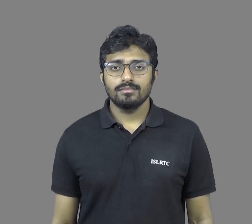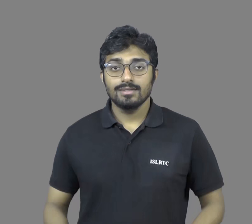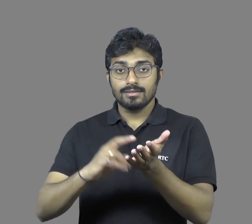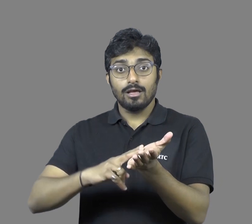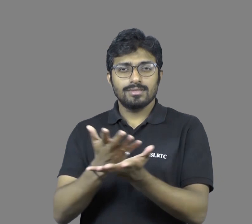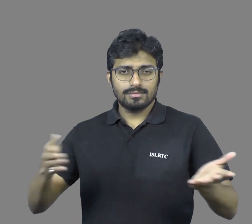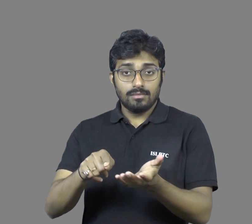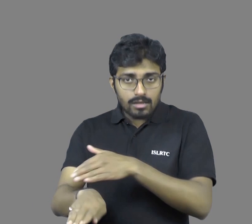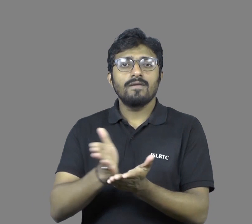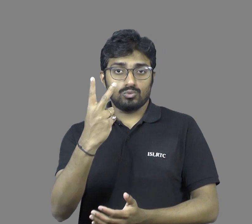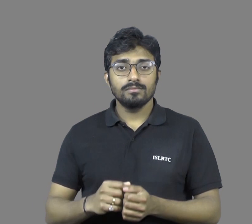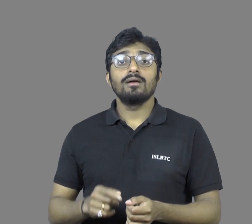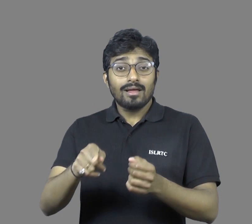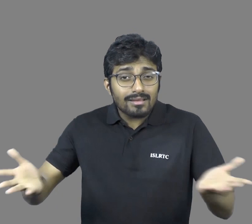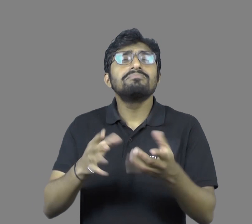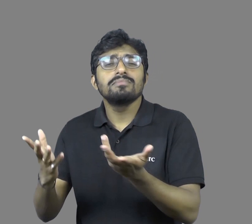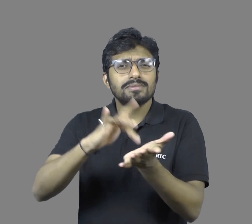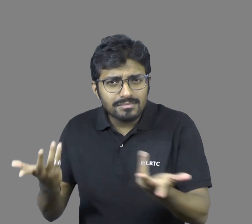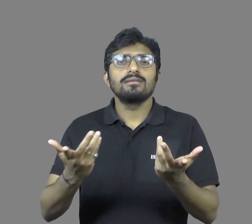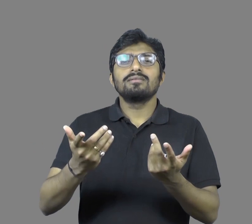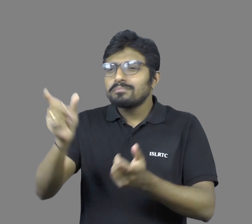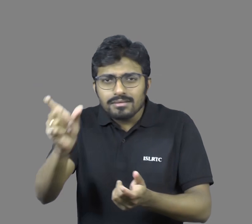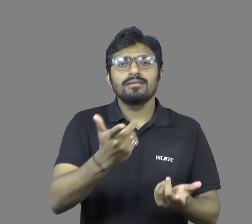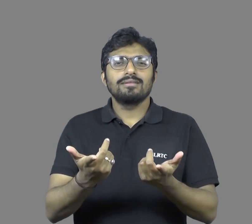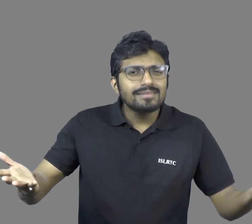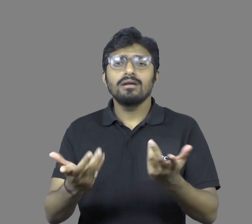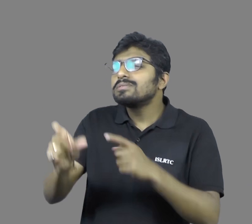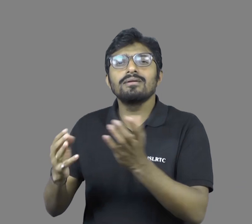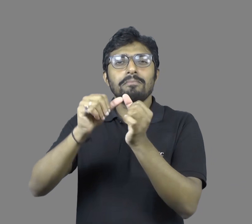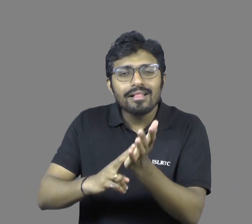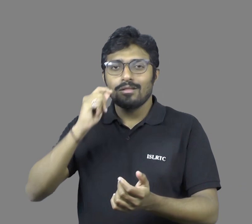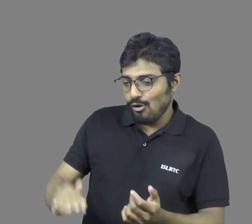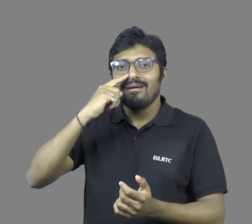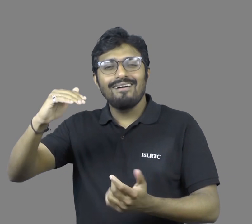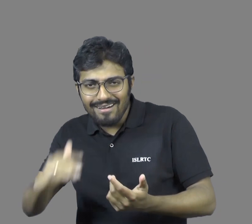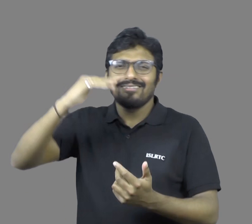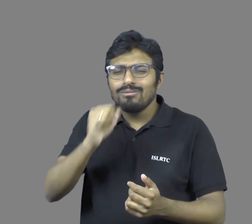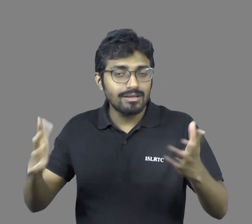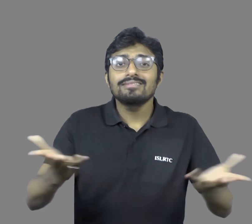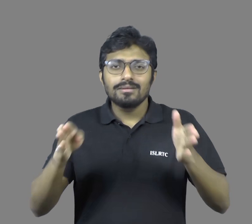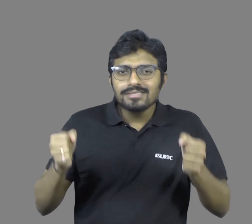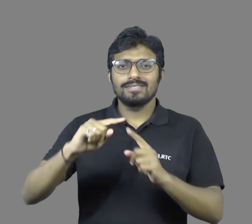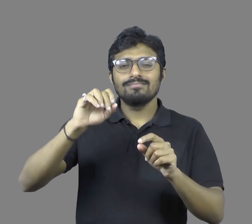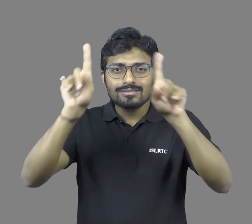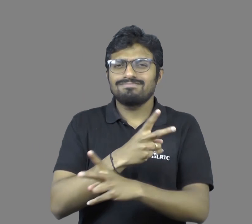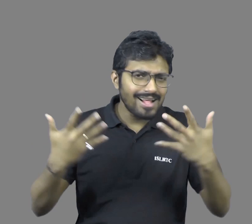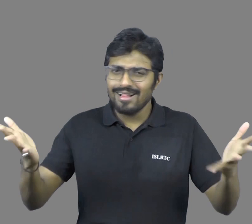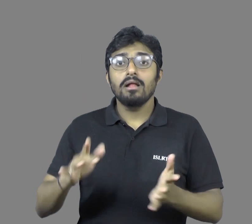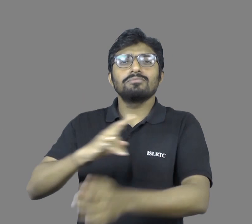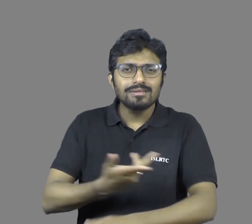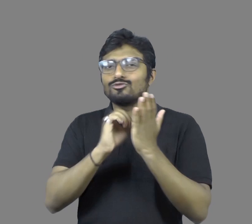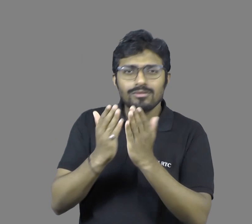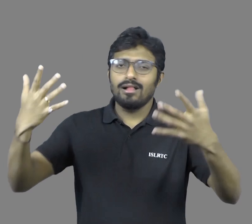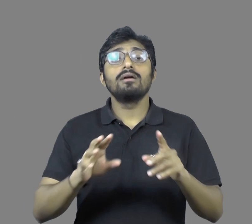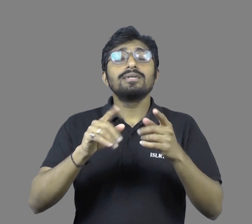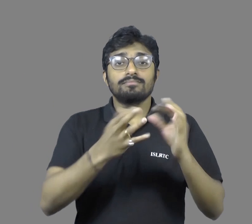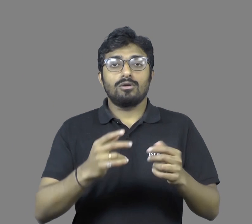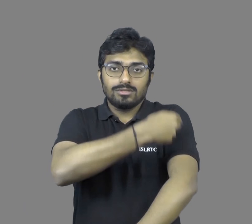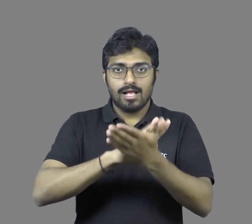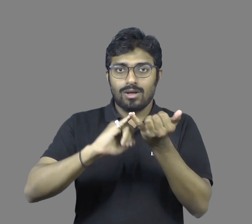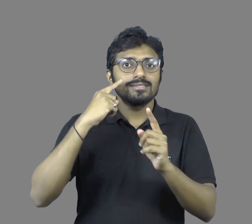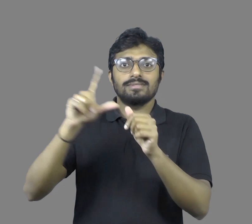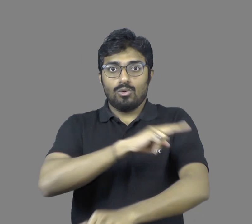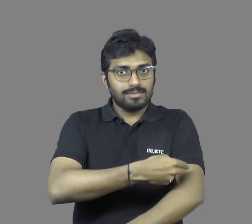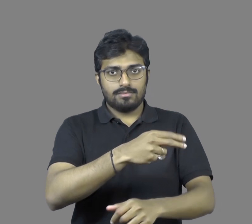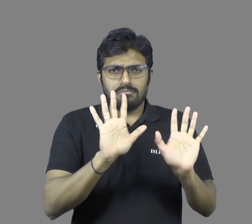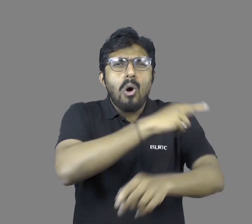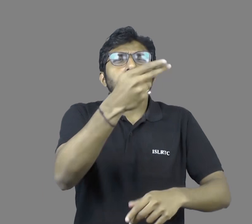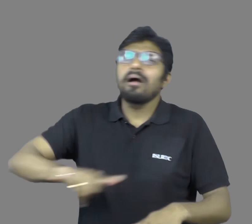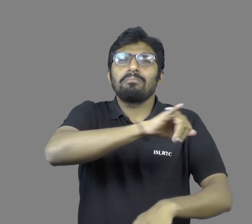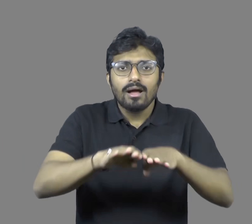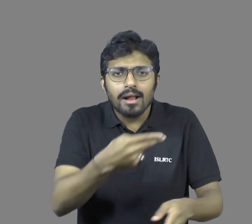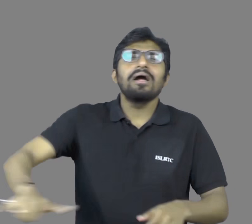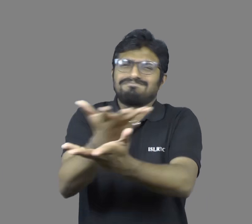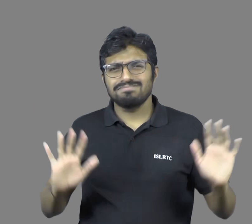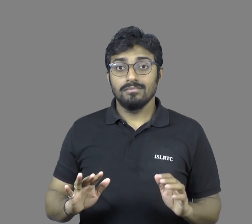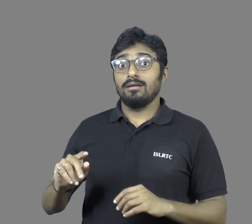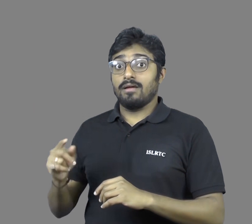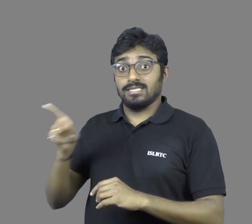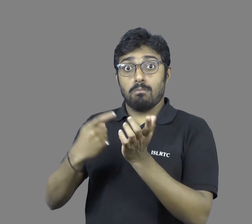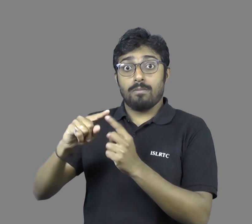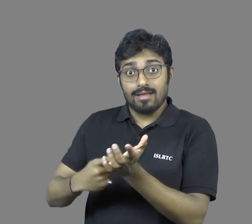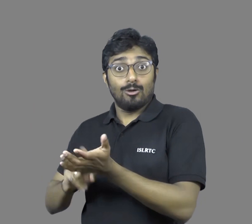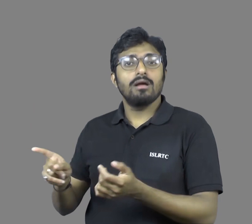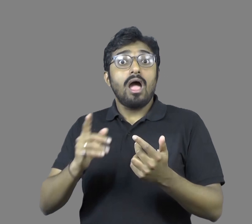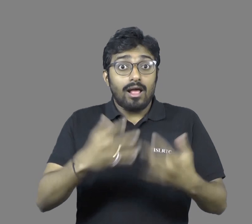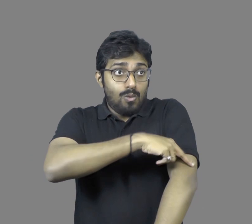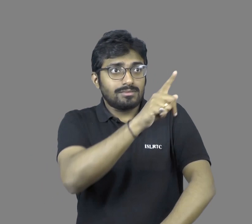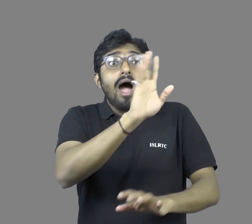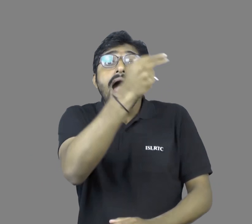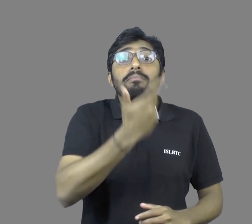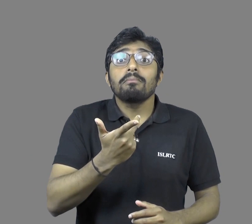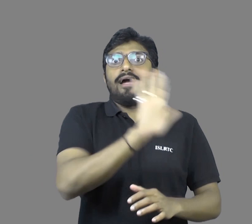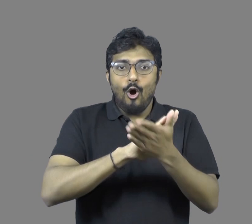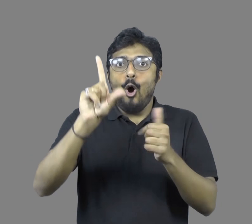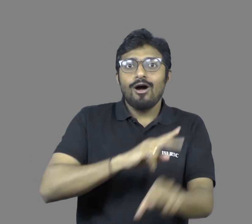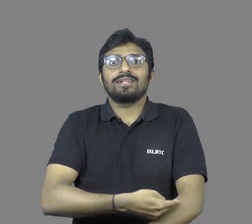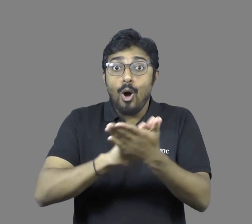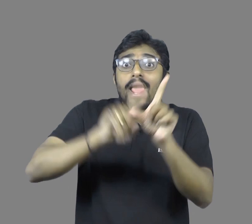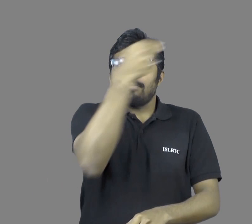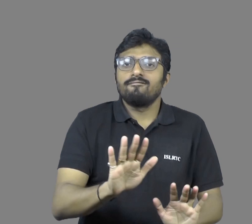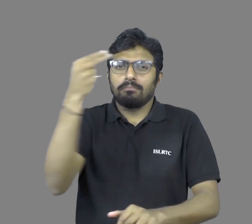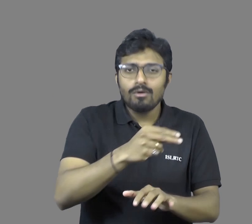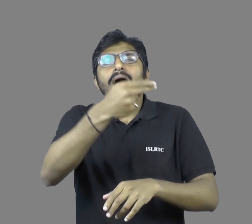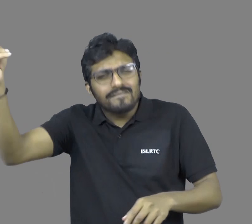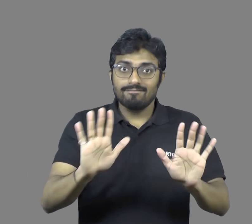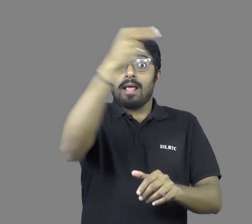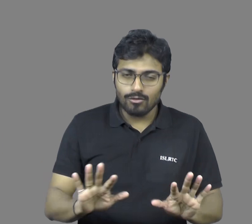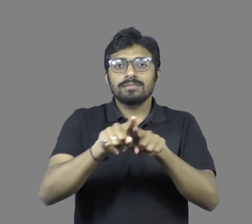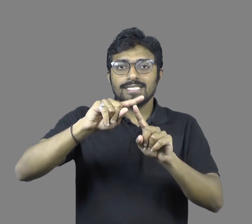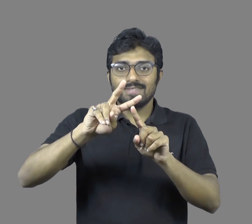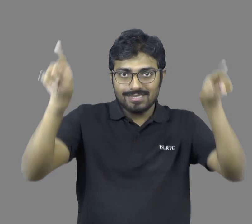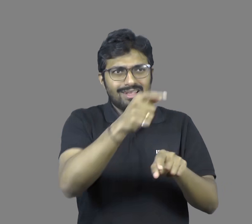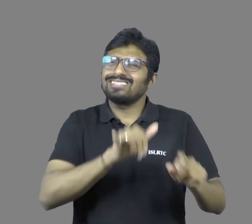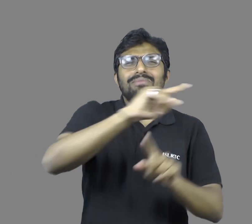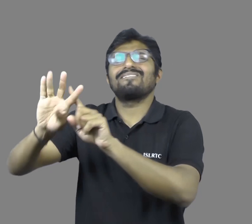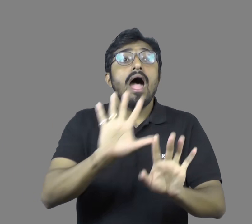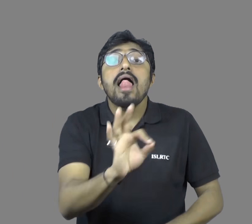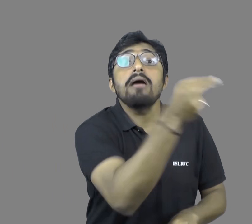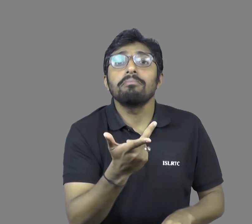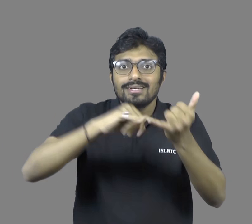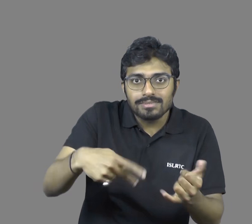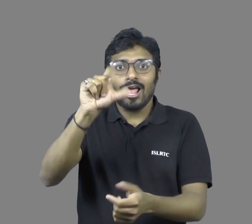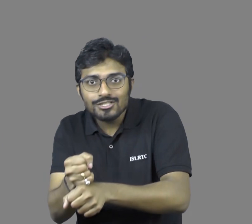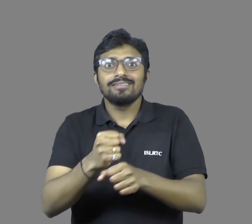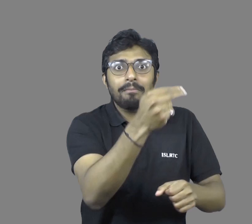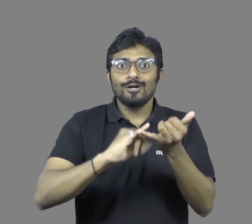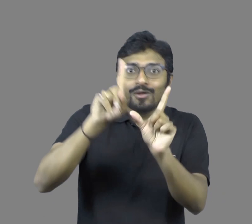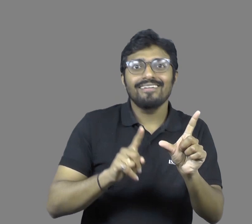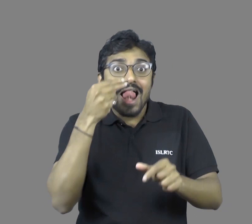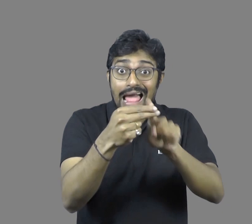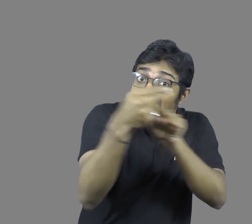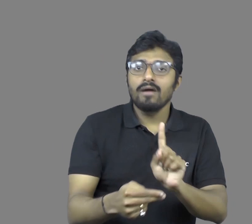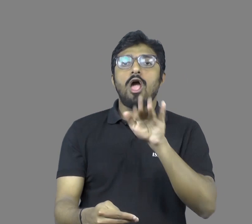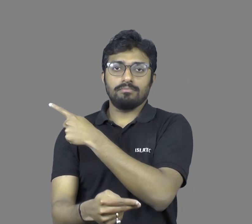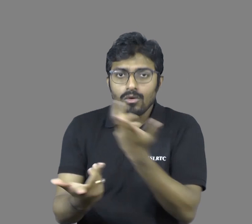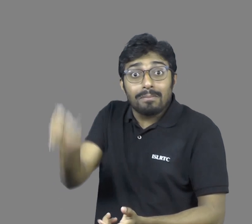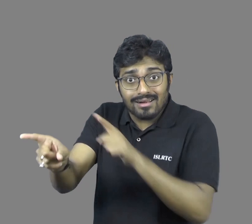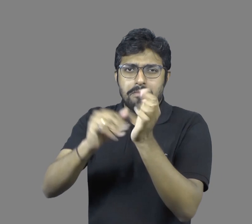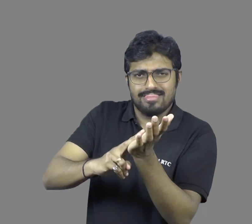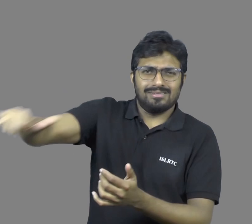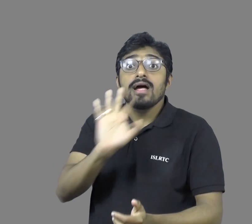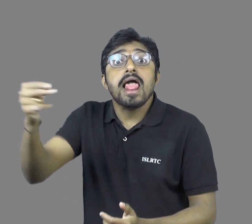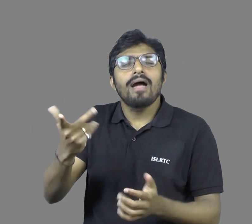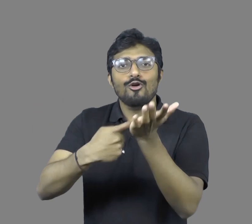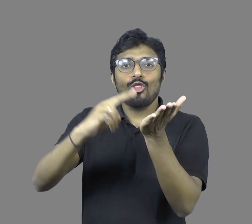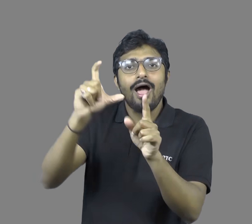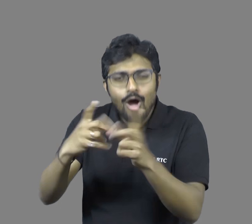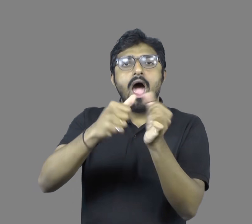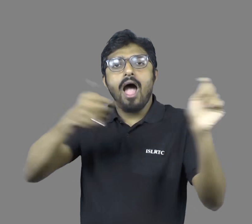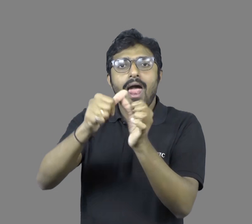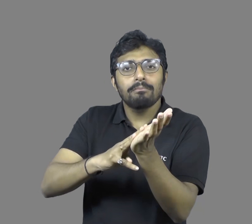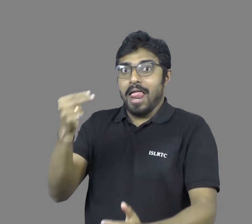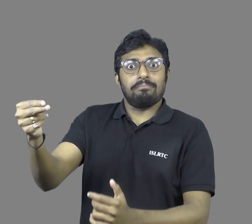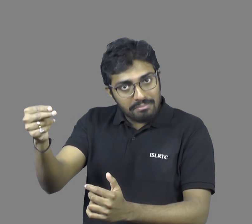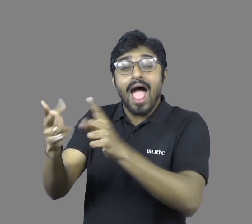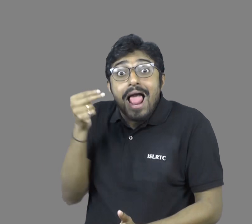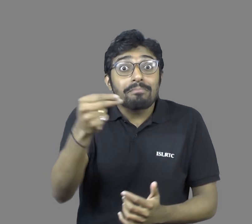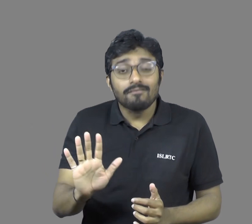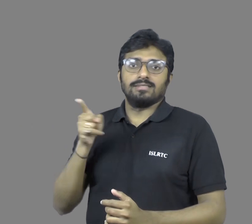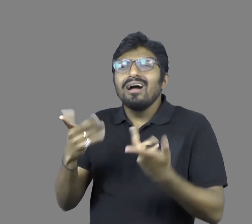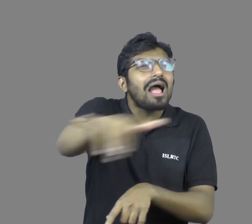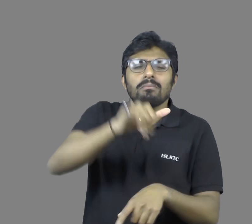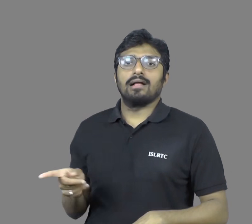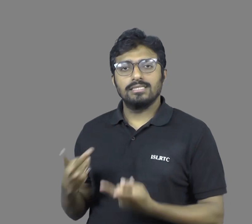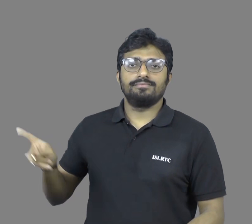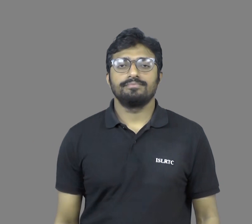Common noun Proper noun